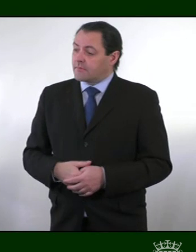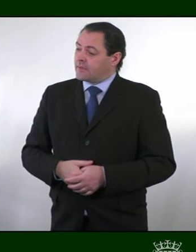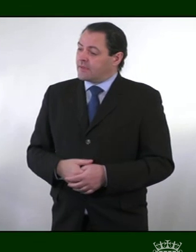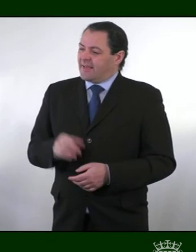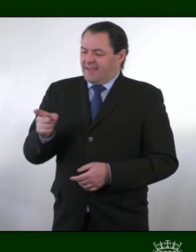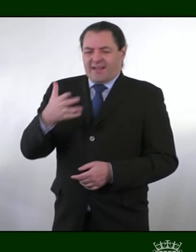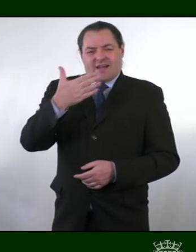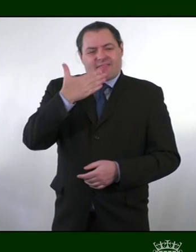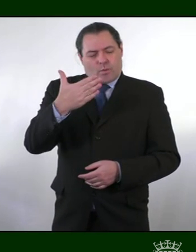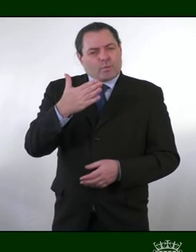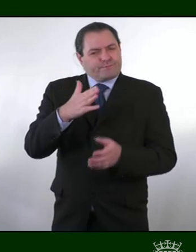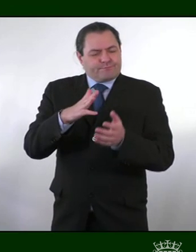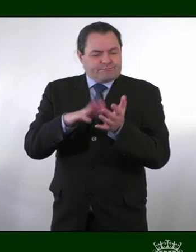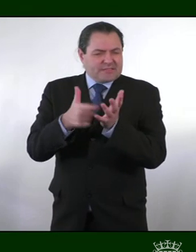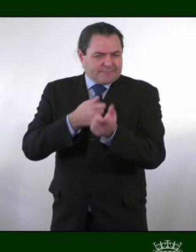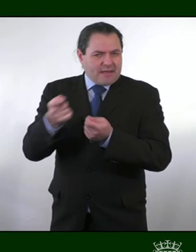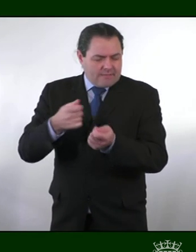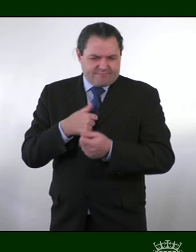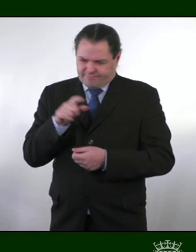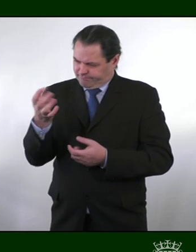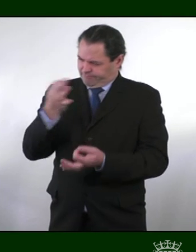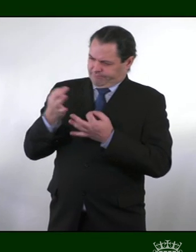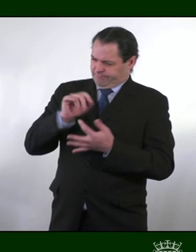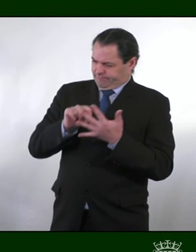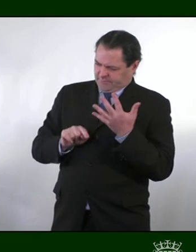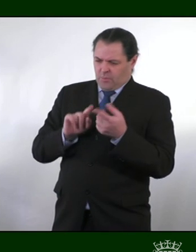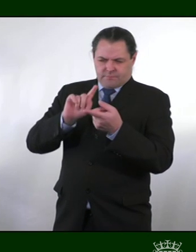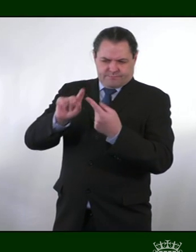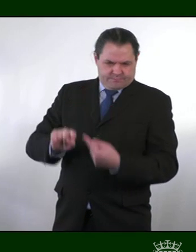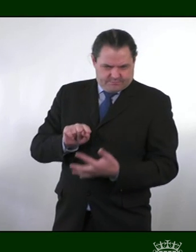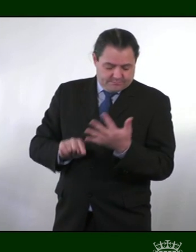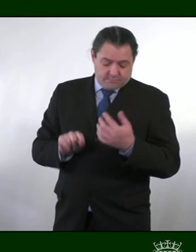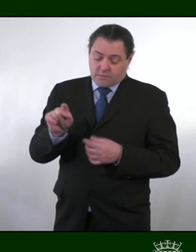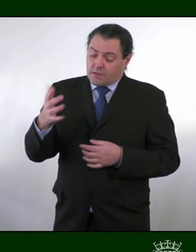Let me run through the hon. Lady’s questions in turn.